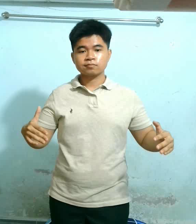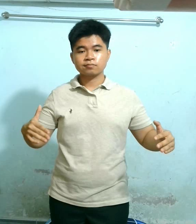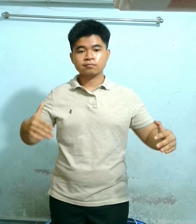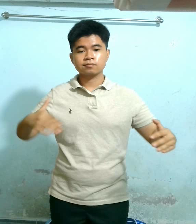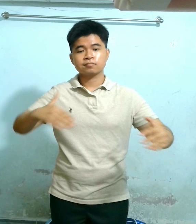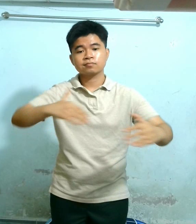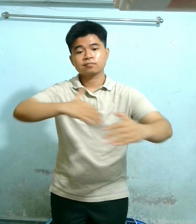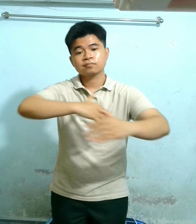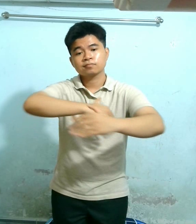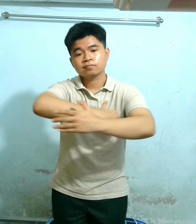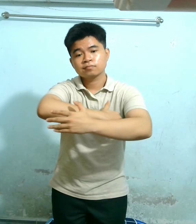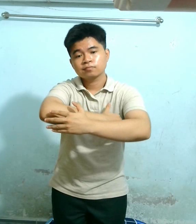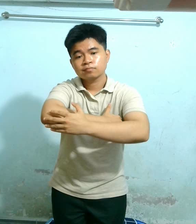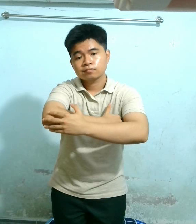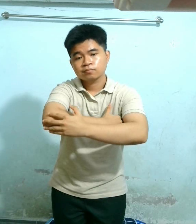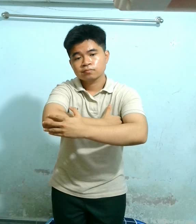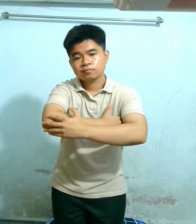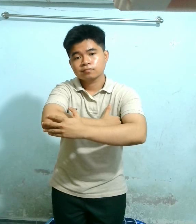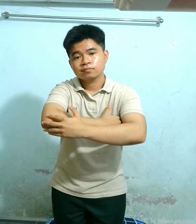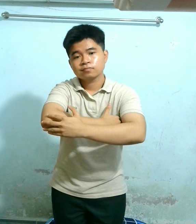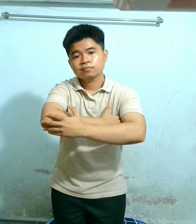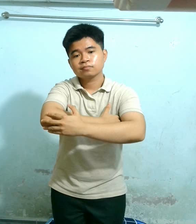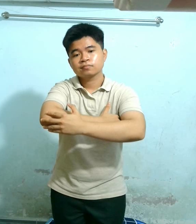om